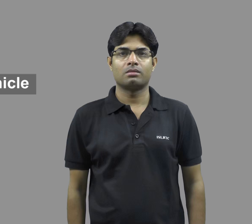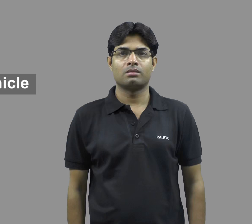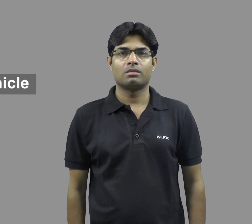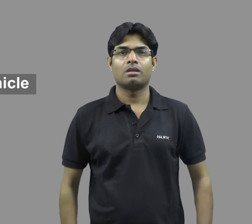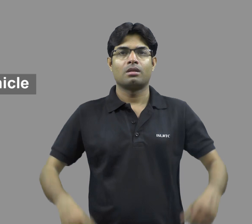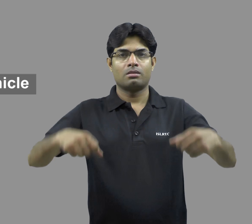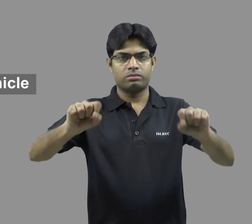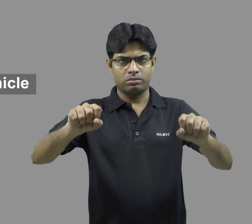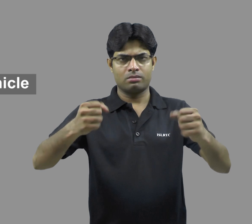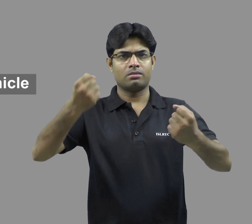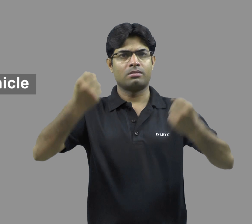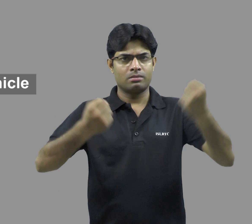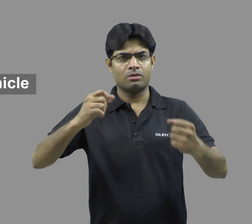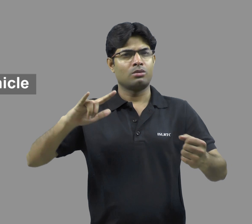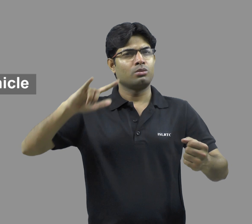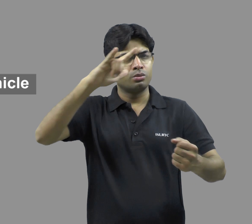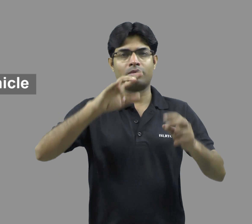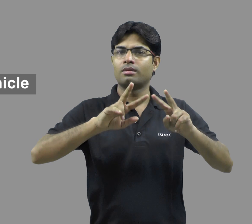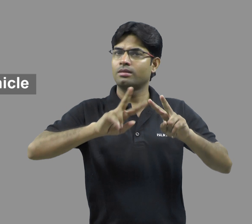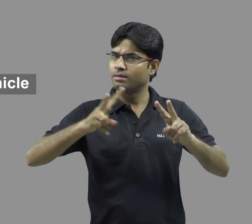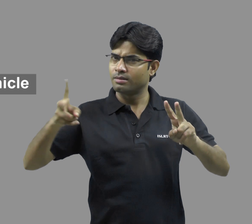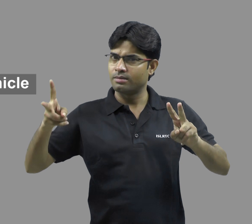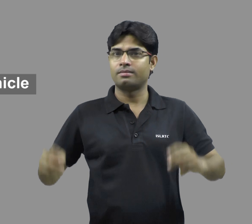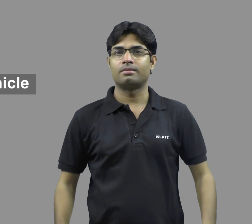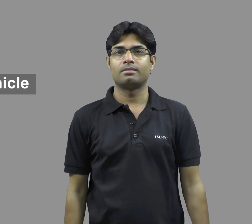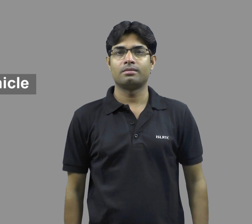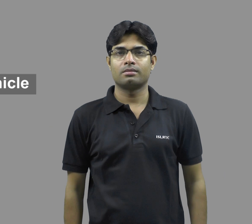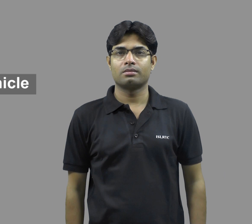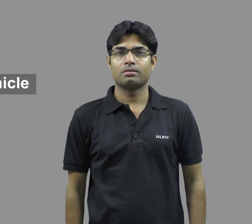Vehicle